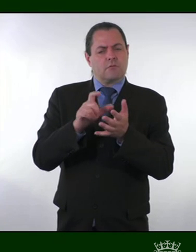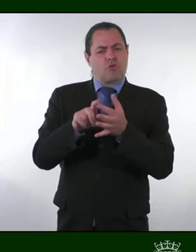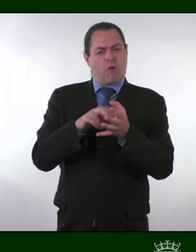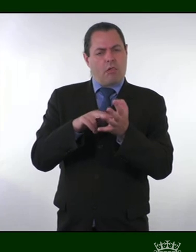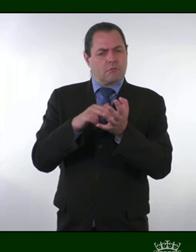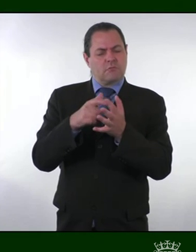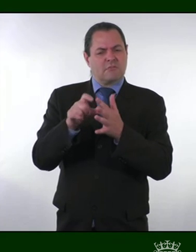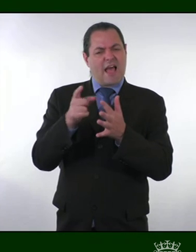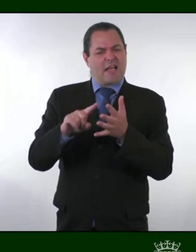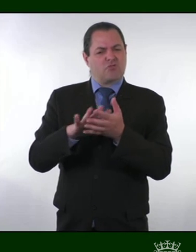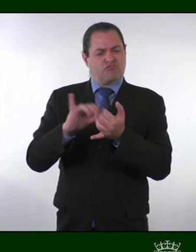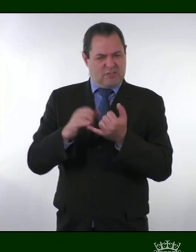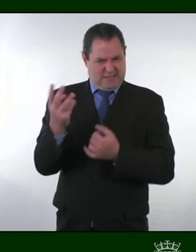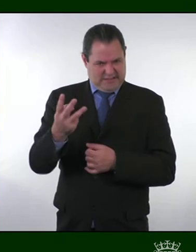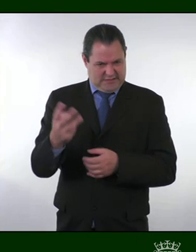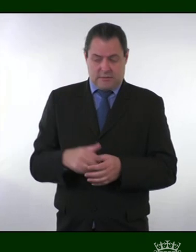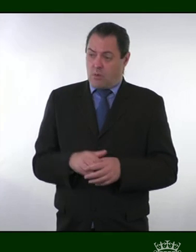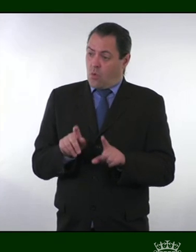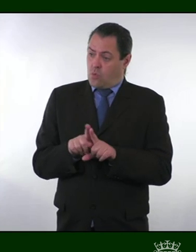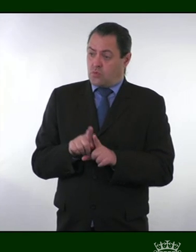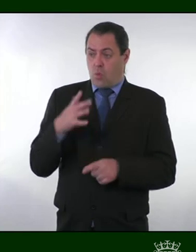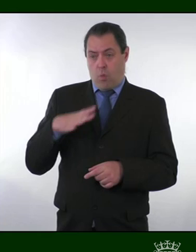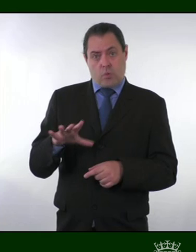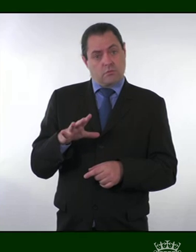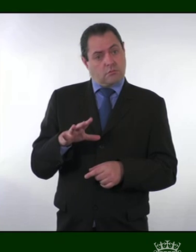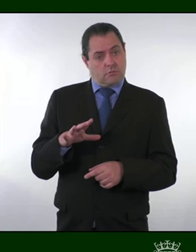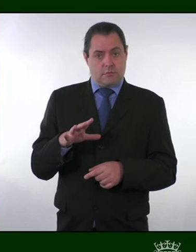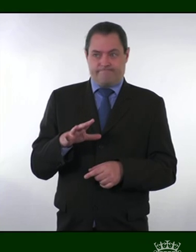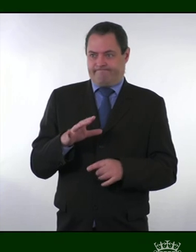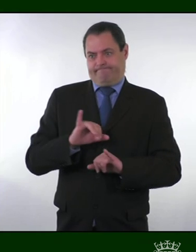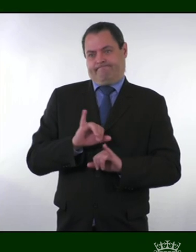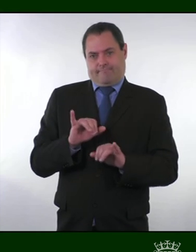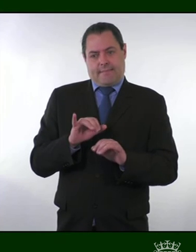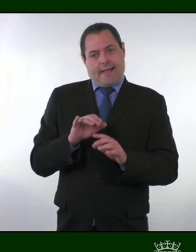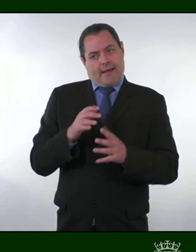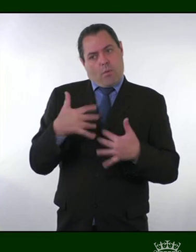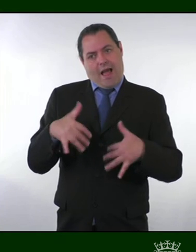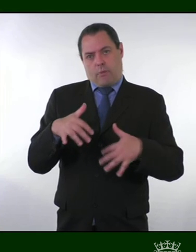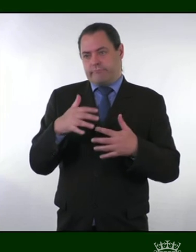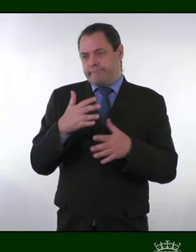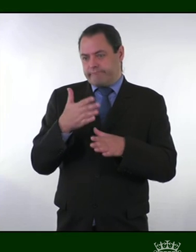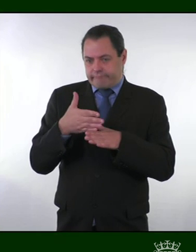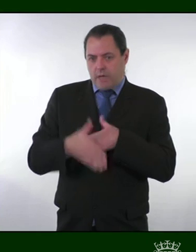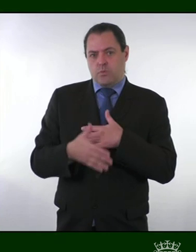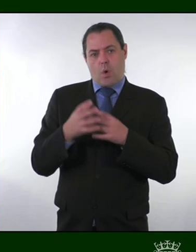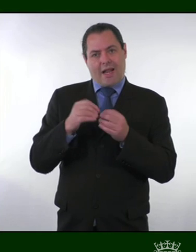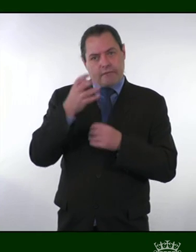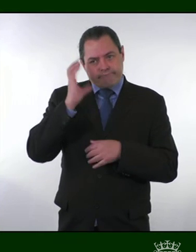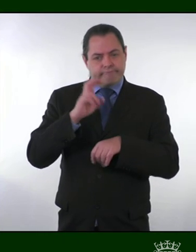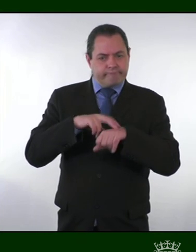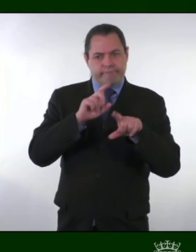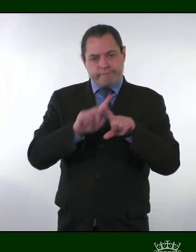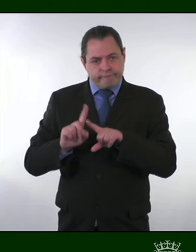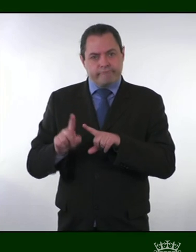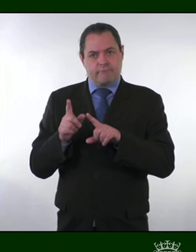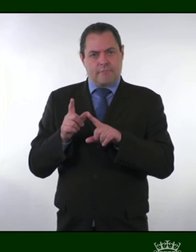I would like to join my honourable Friend in paying tribute to the extraordinary work of the emergency services and the public for the bravery that they showed.